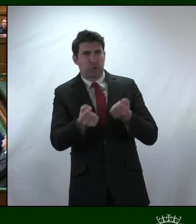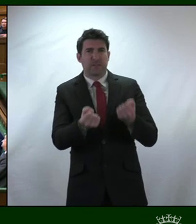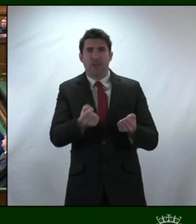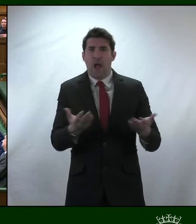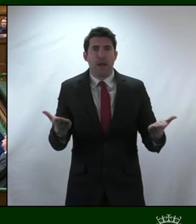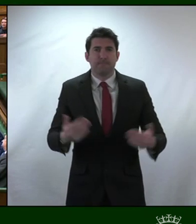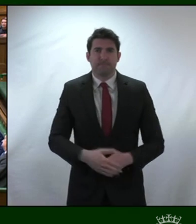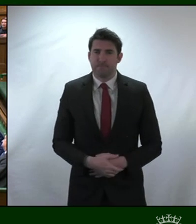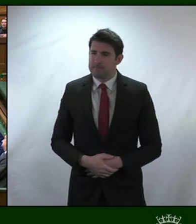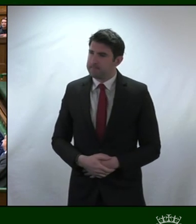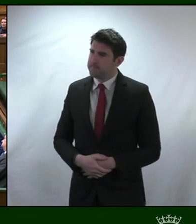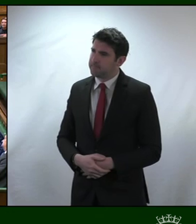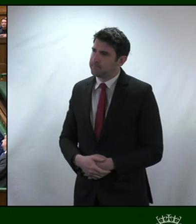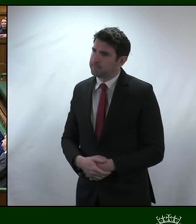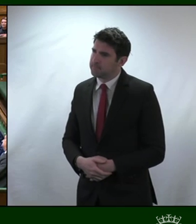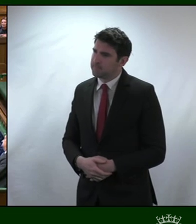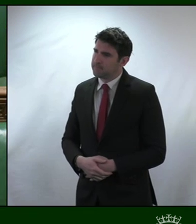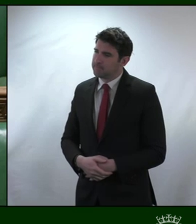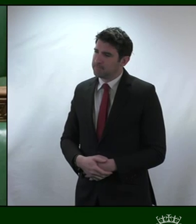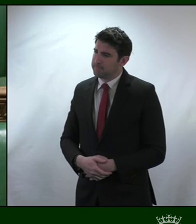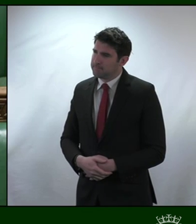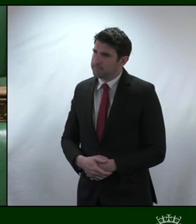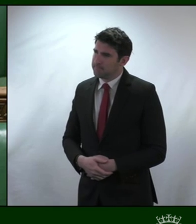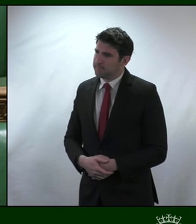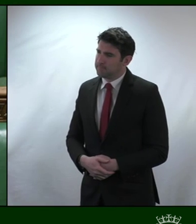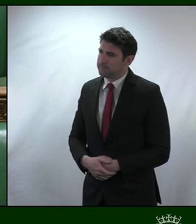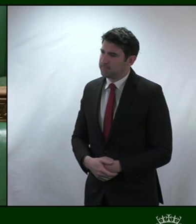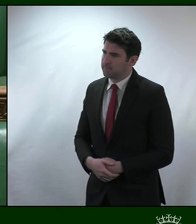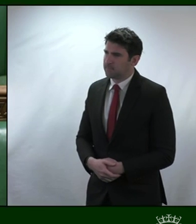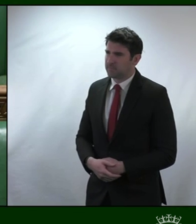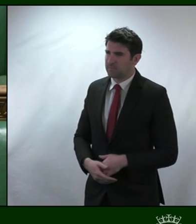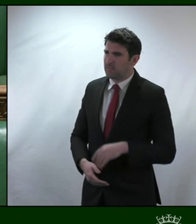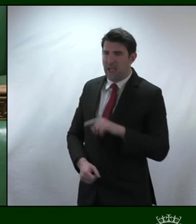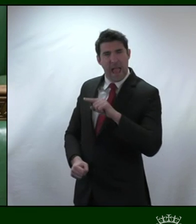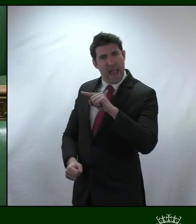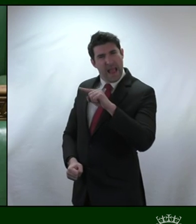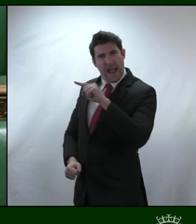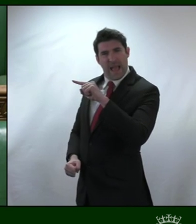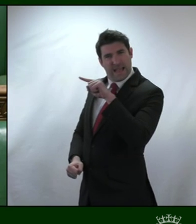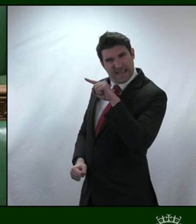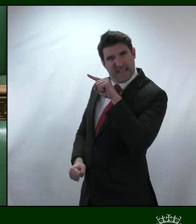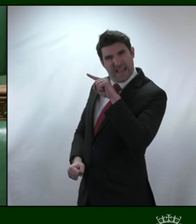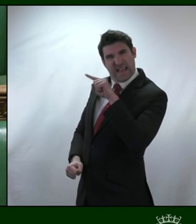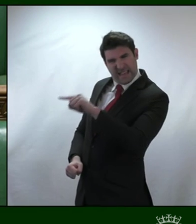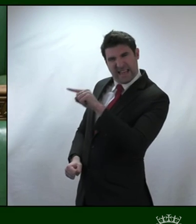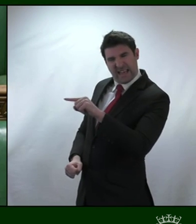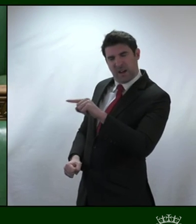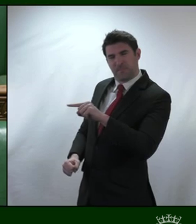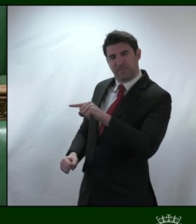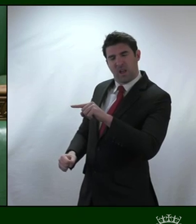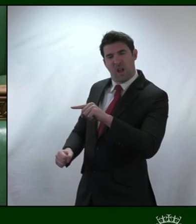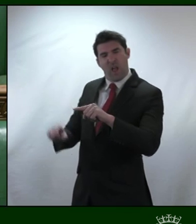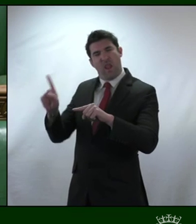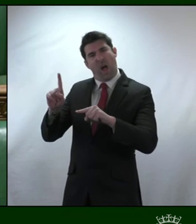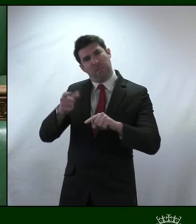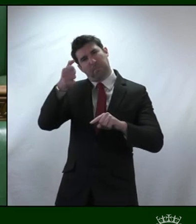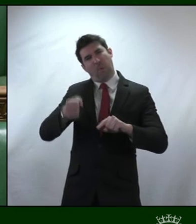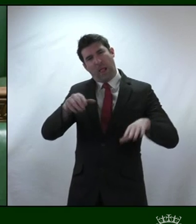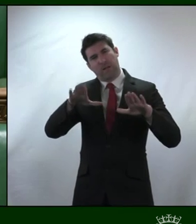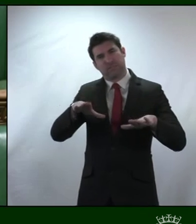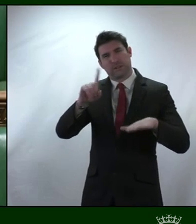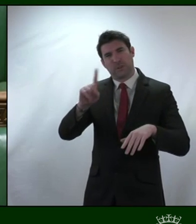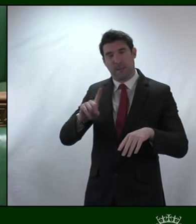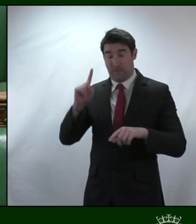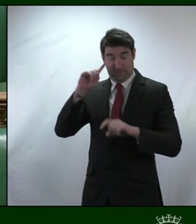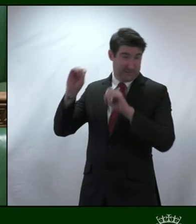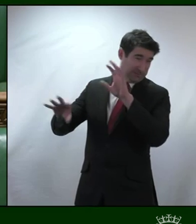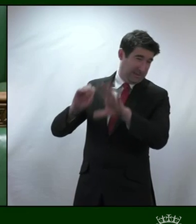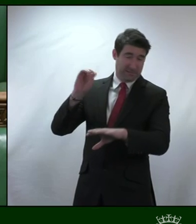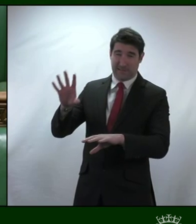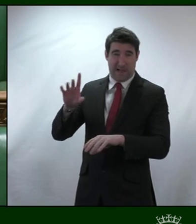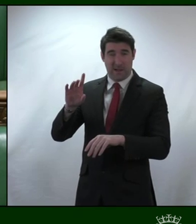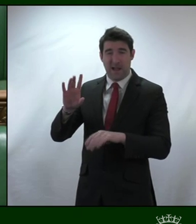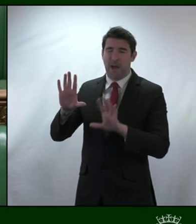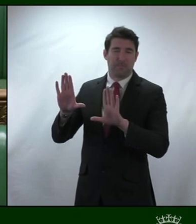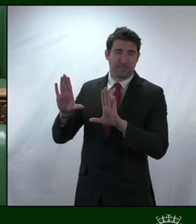The right hon. and learned Gentleman totally trivialises the efforts of the British people in getting the virus down.